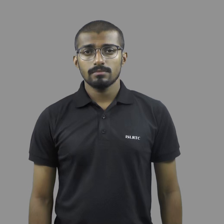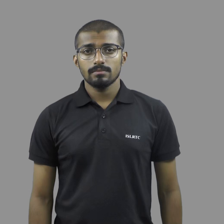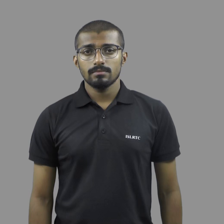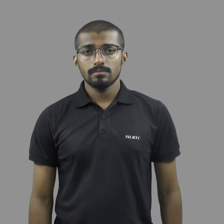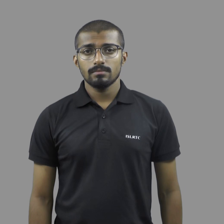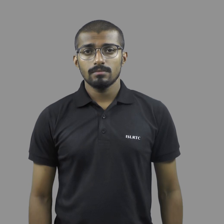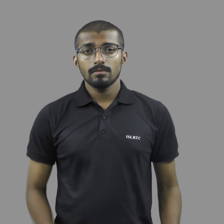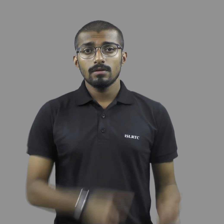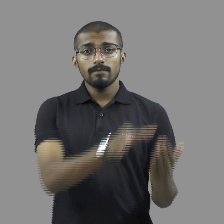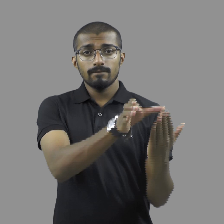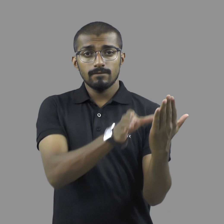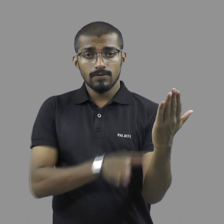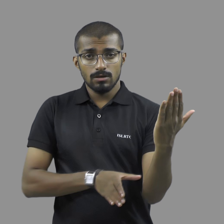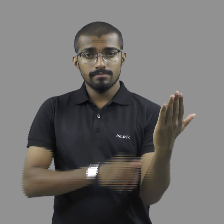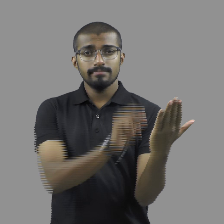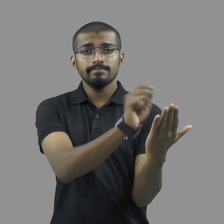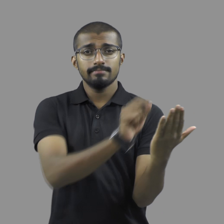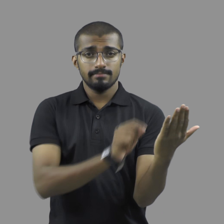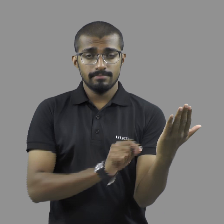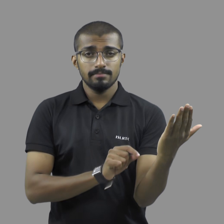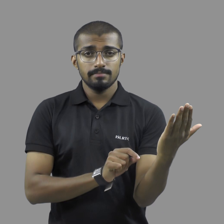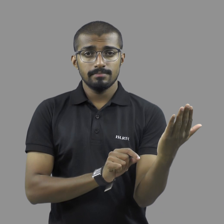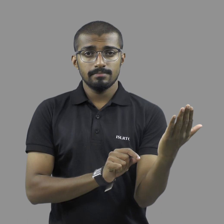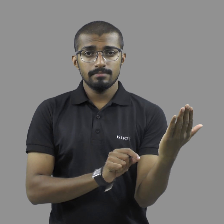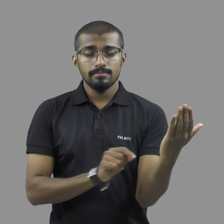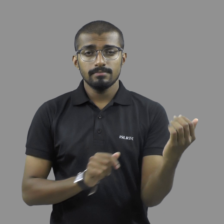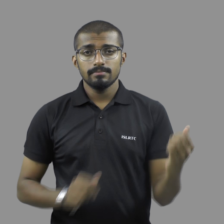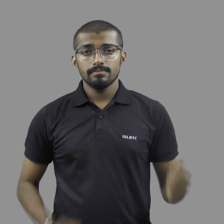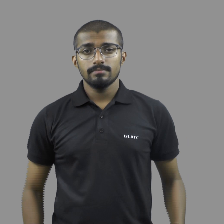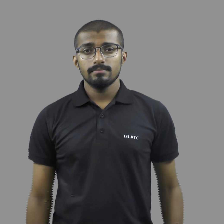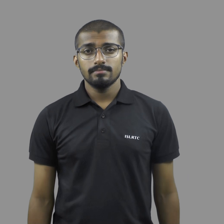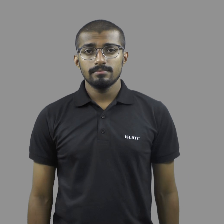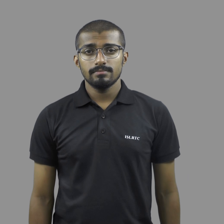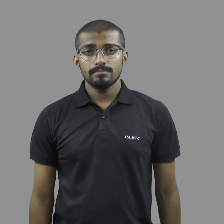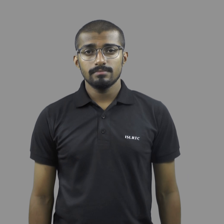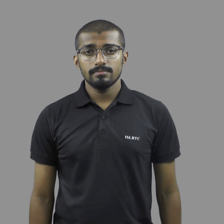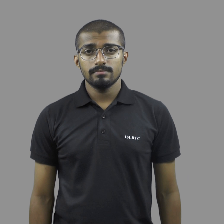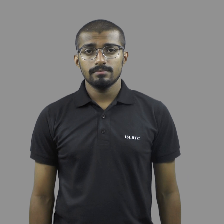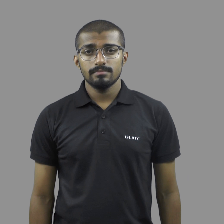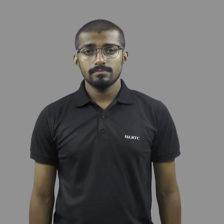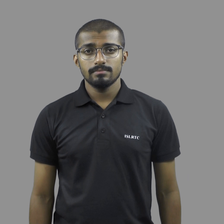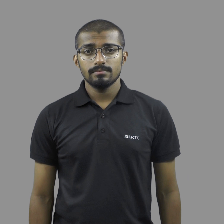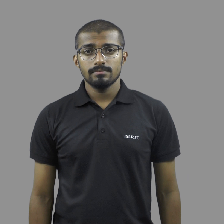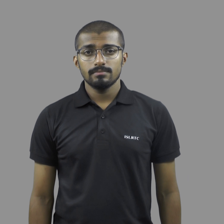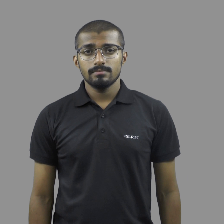Form